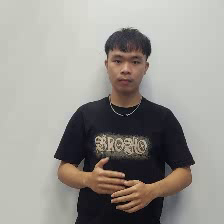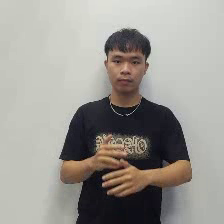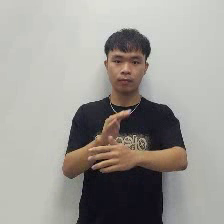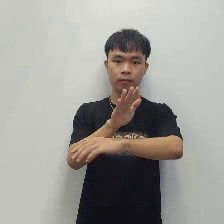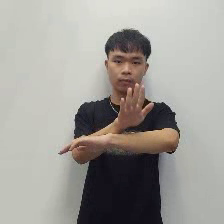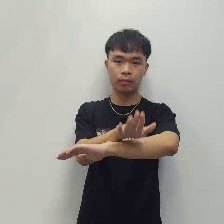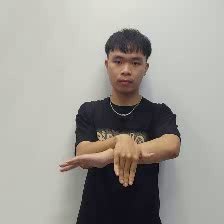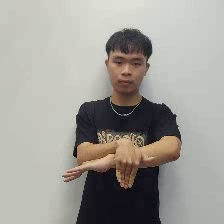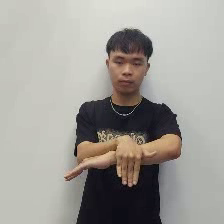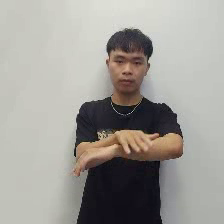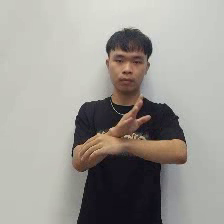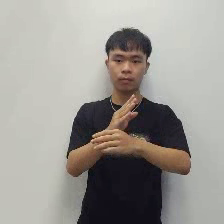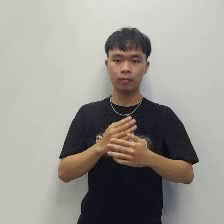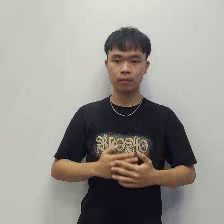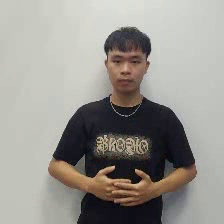Chiều